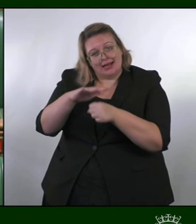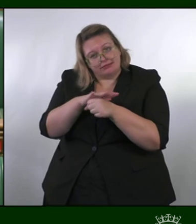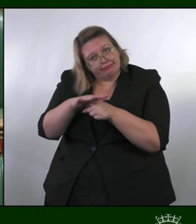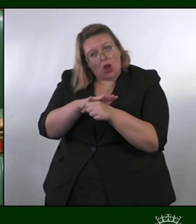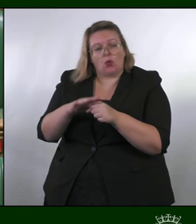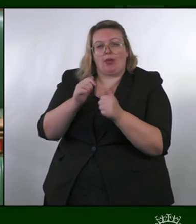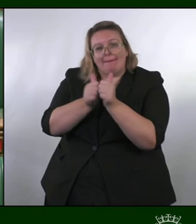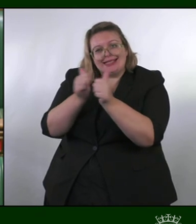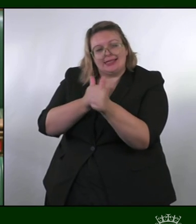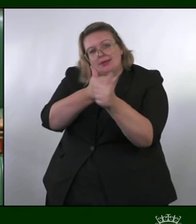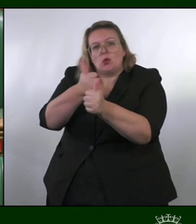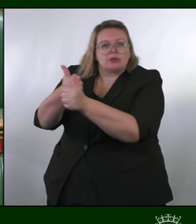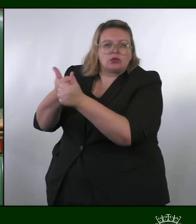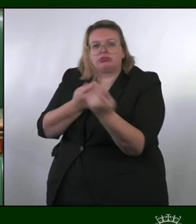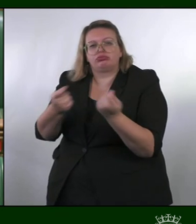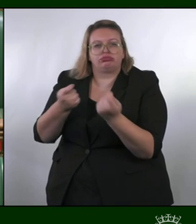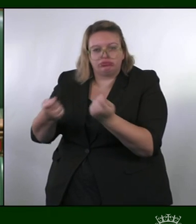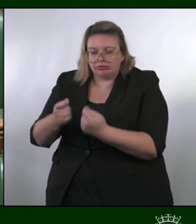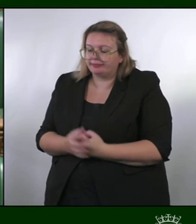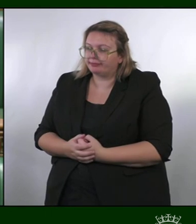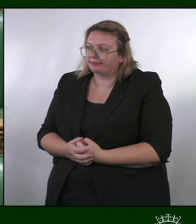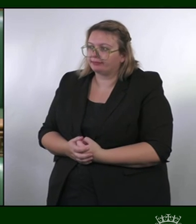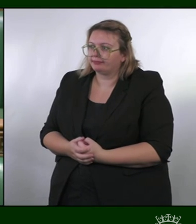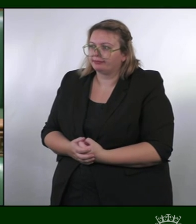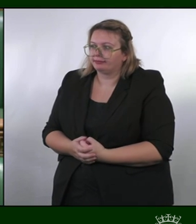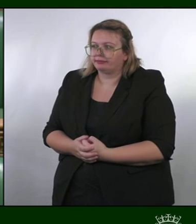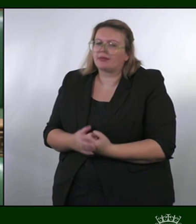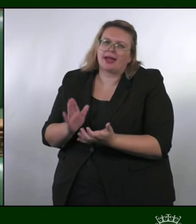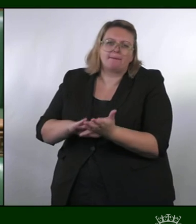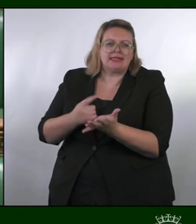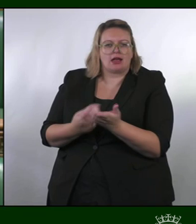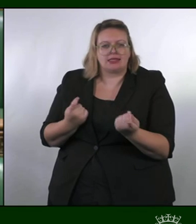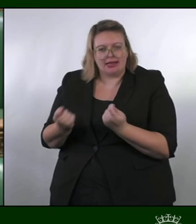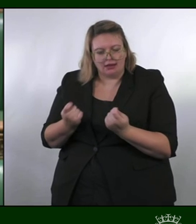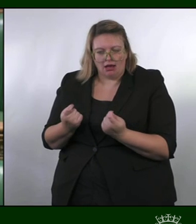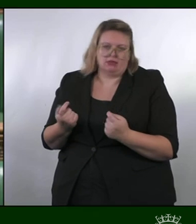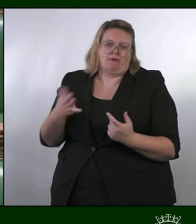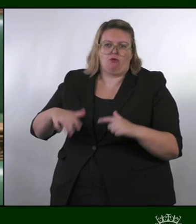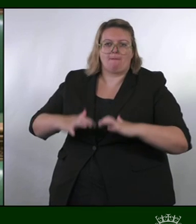It is the only move that has been announced and that is currently being considered.